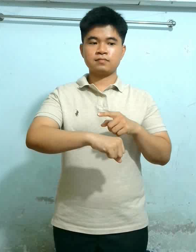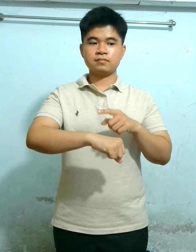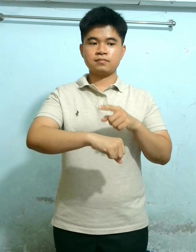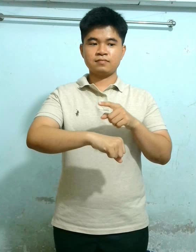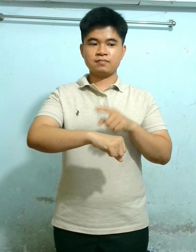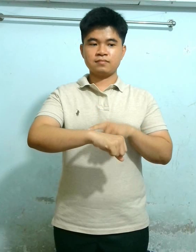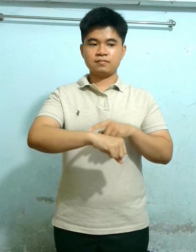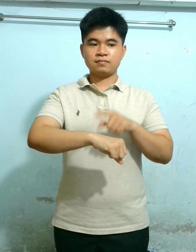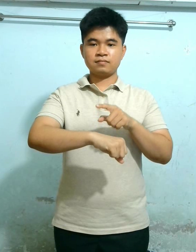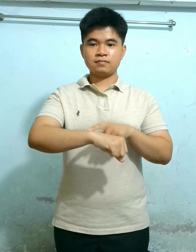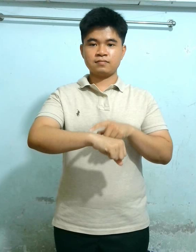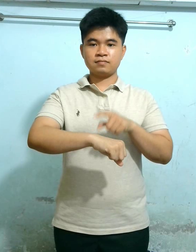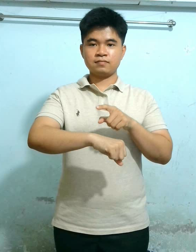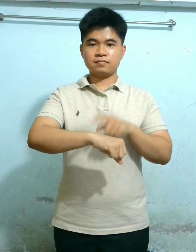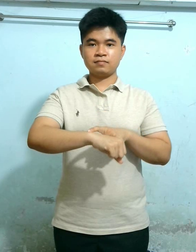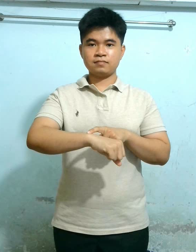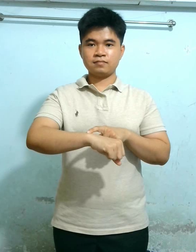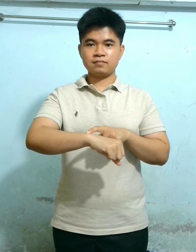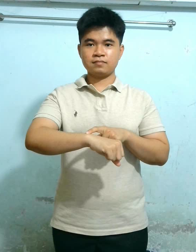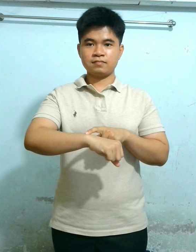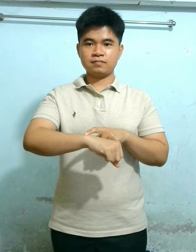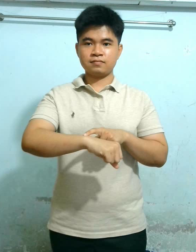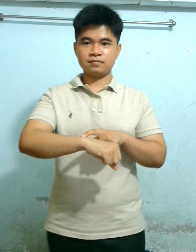gio